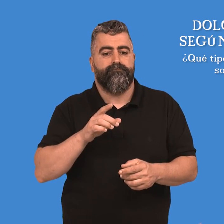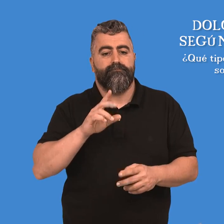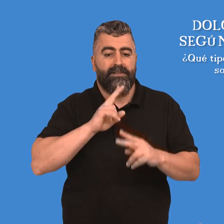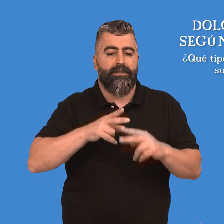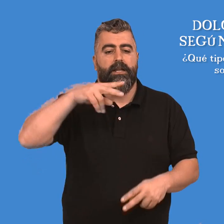nombre